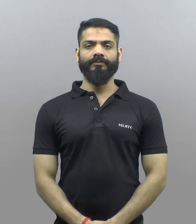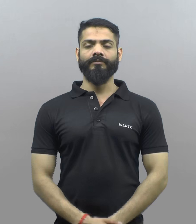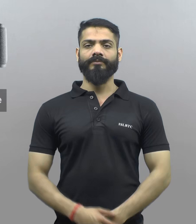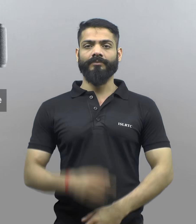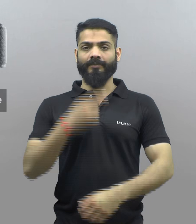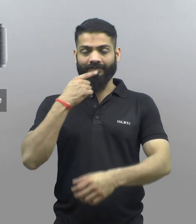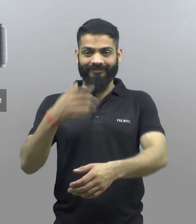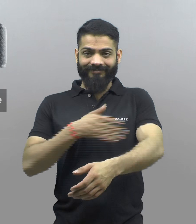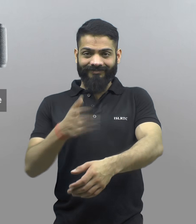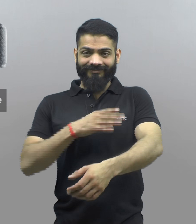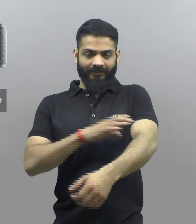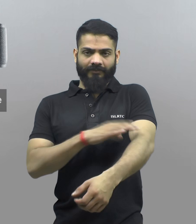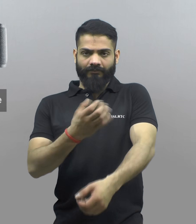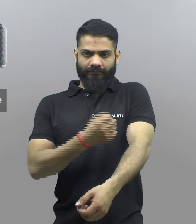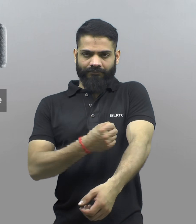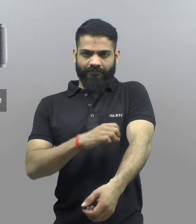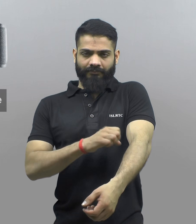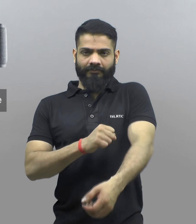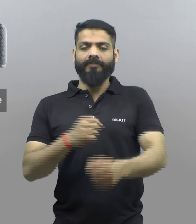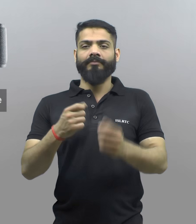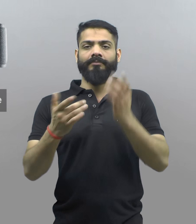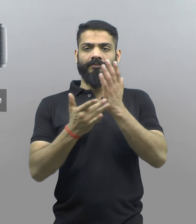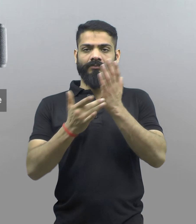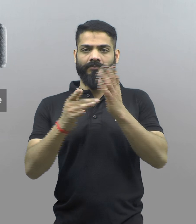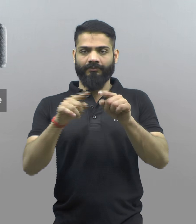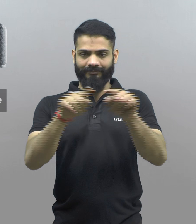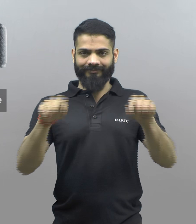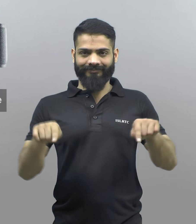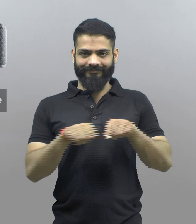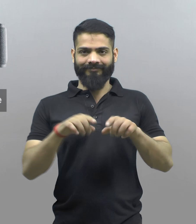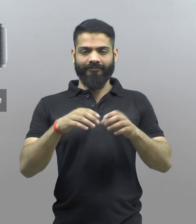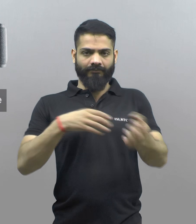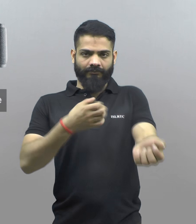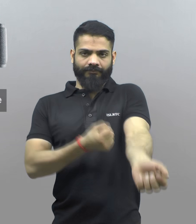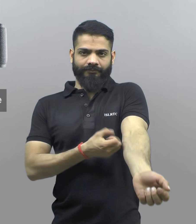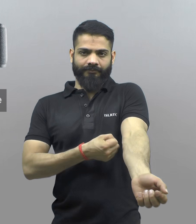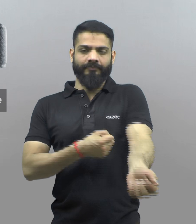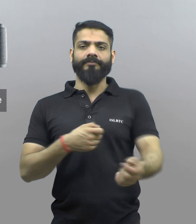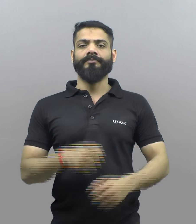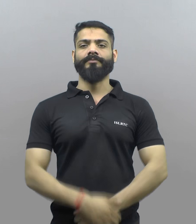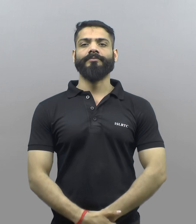BP Machine